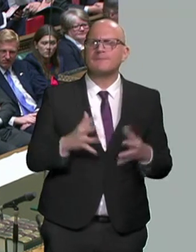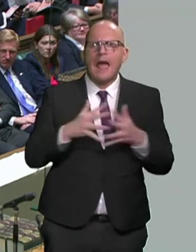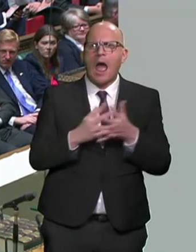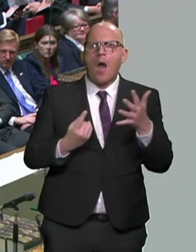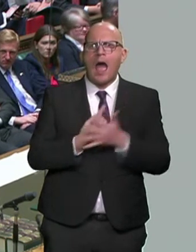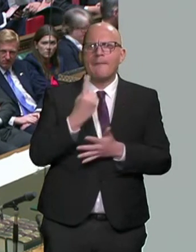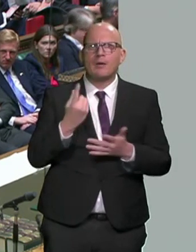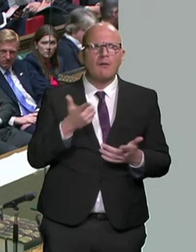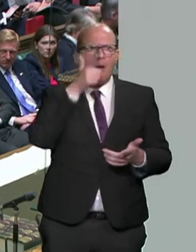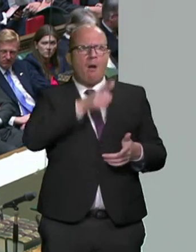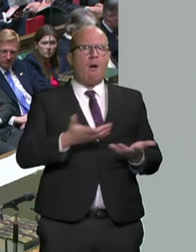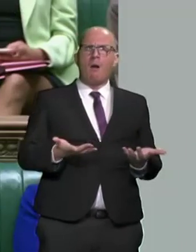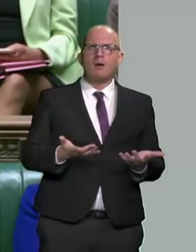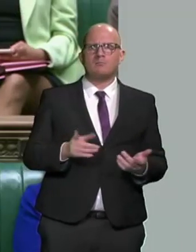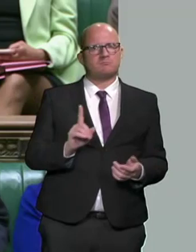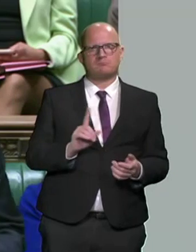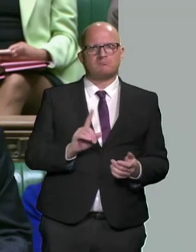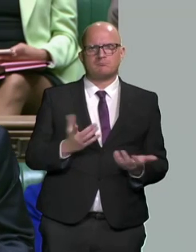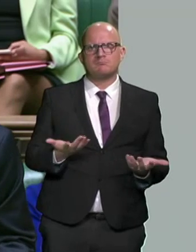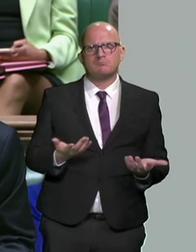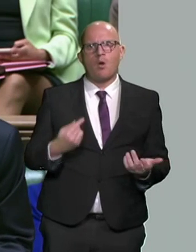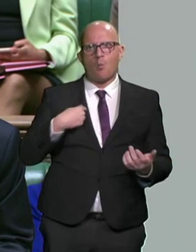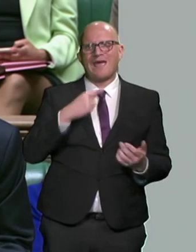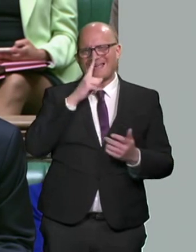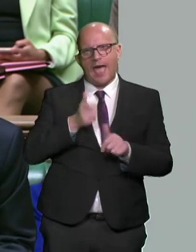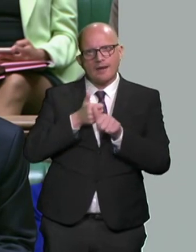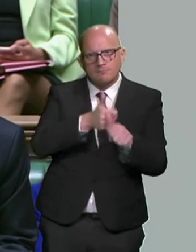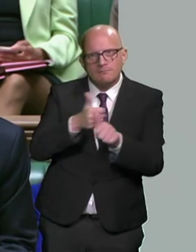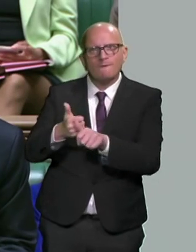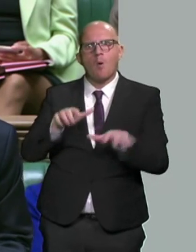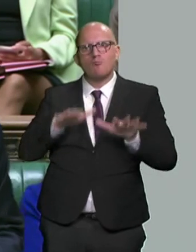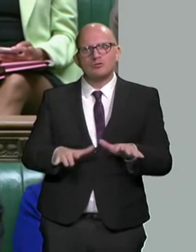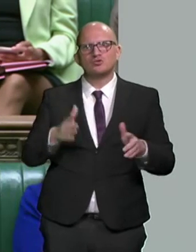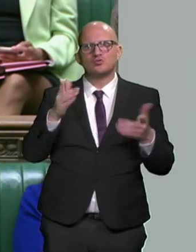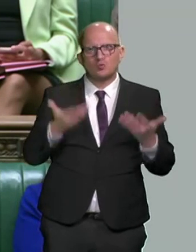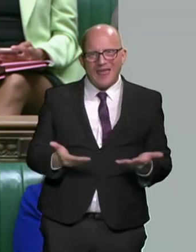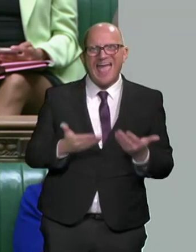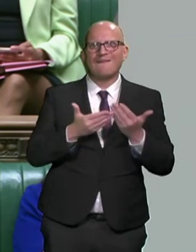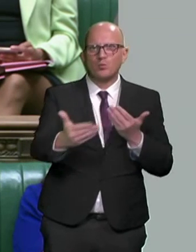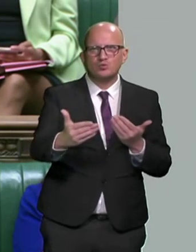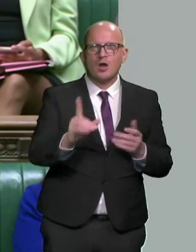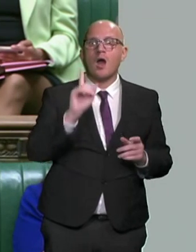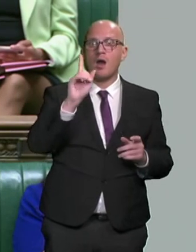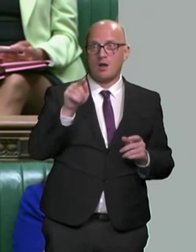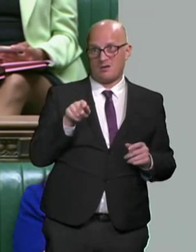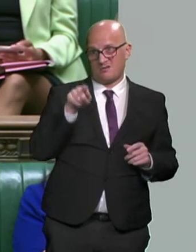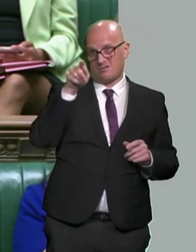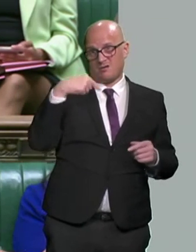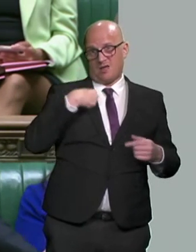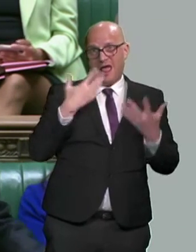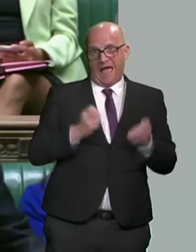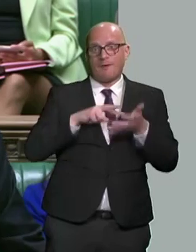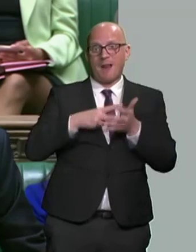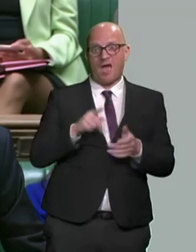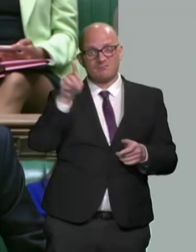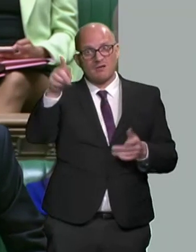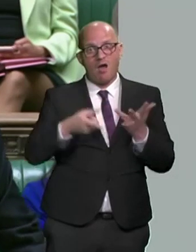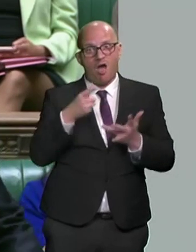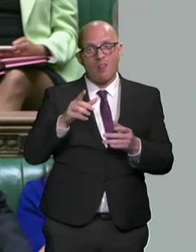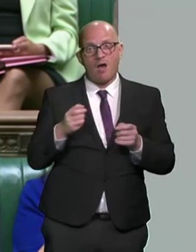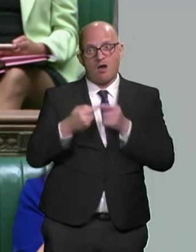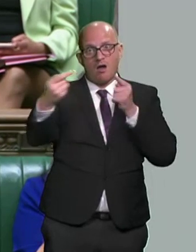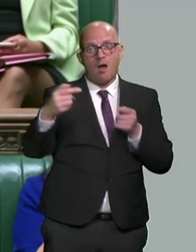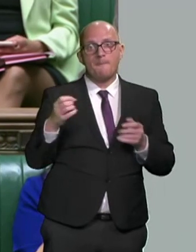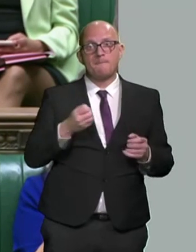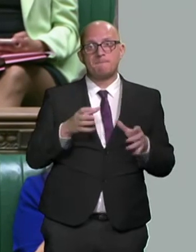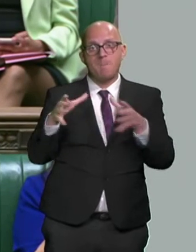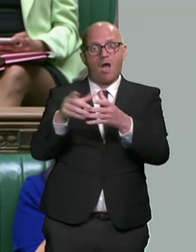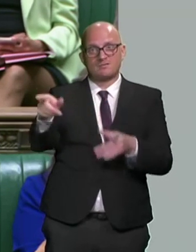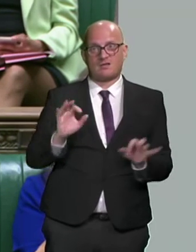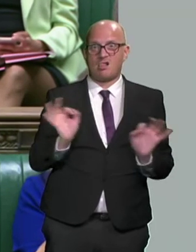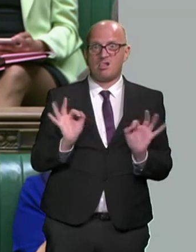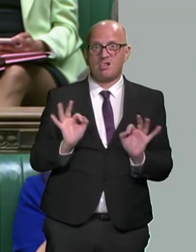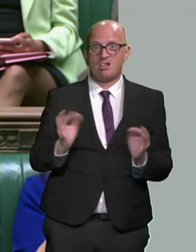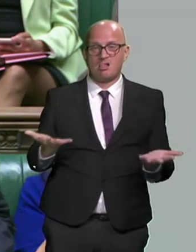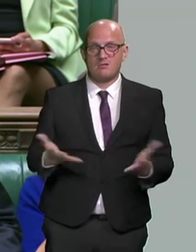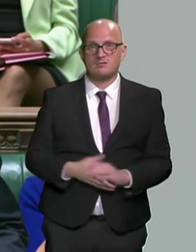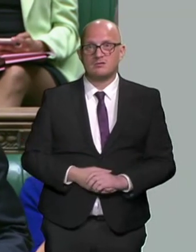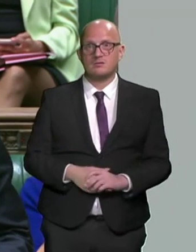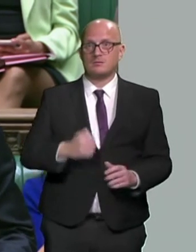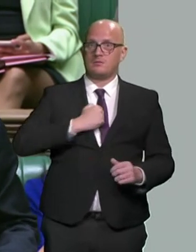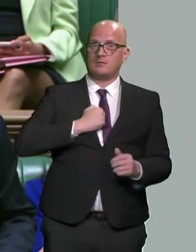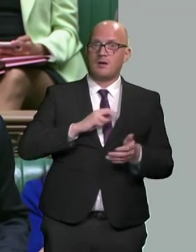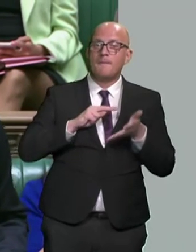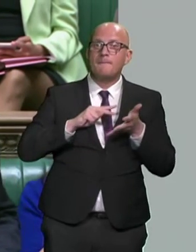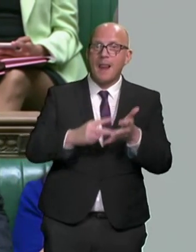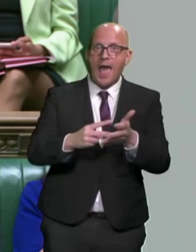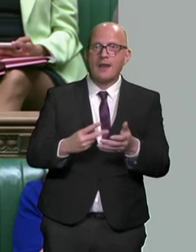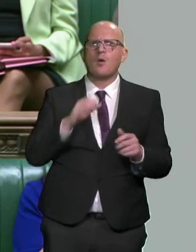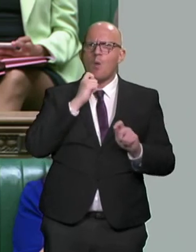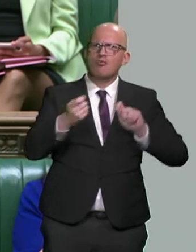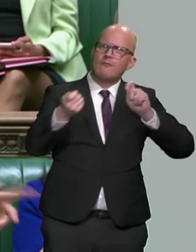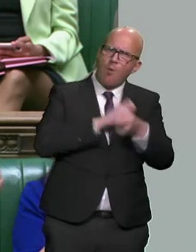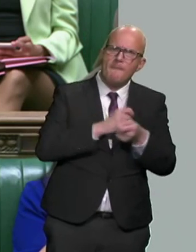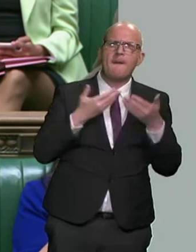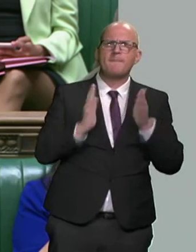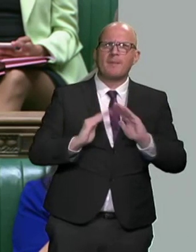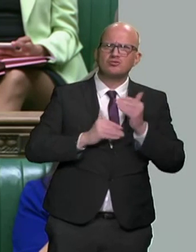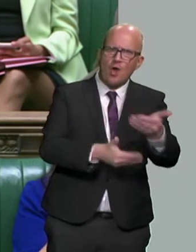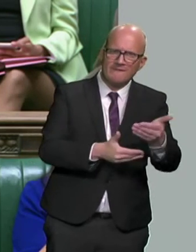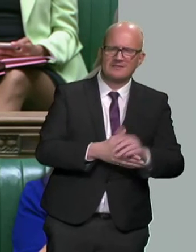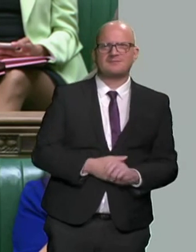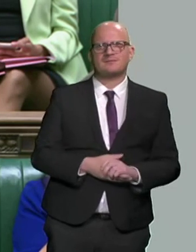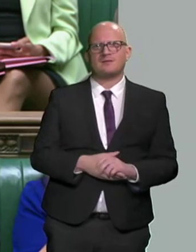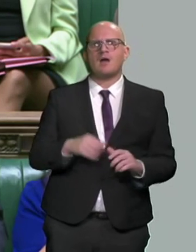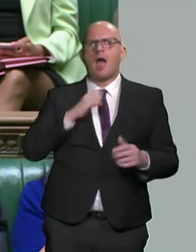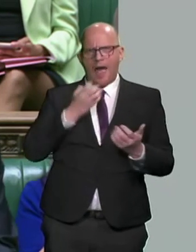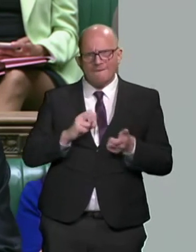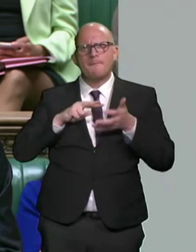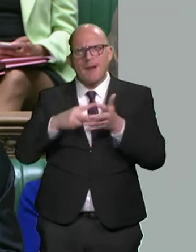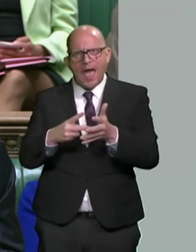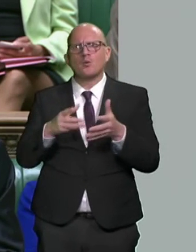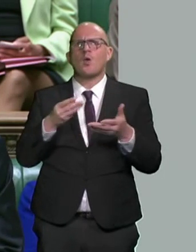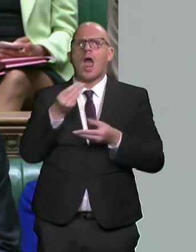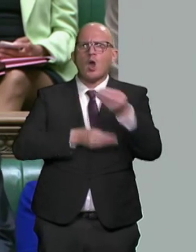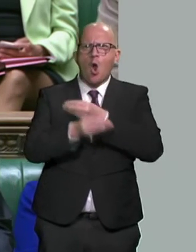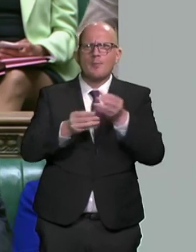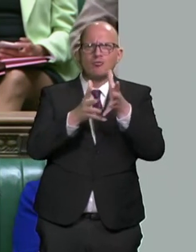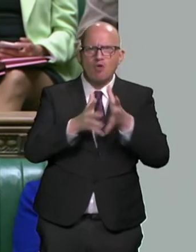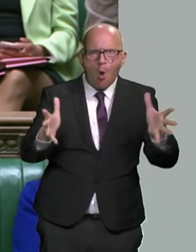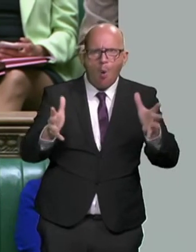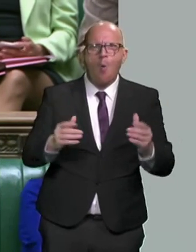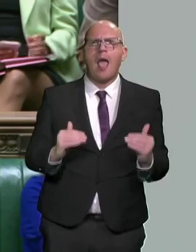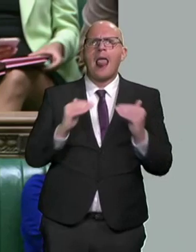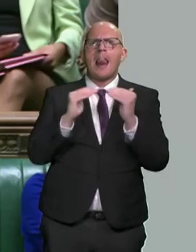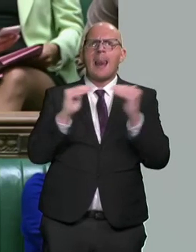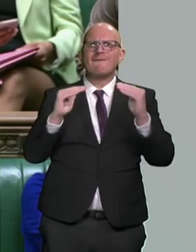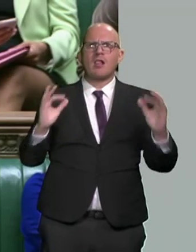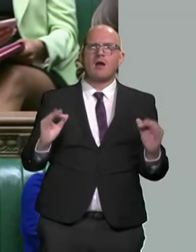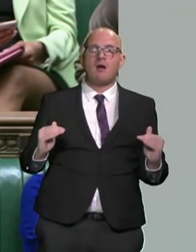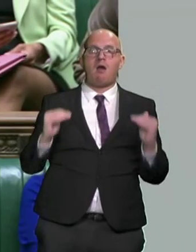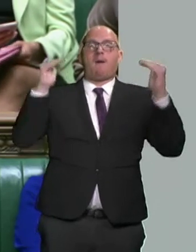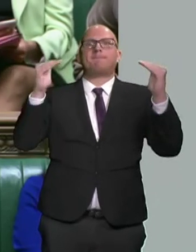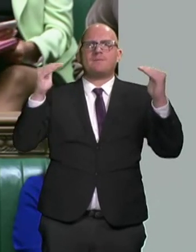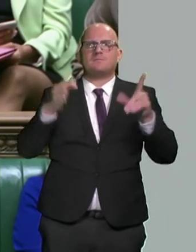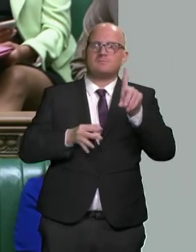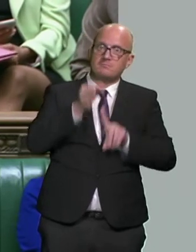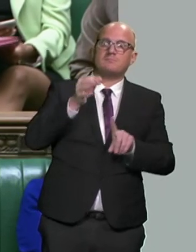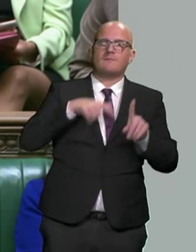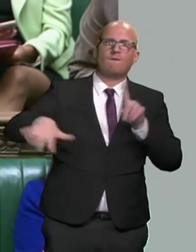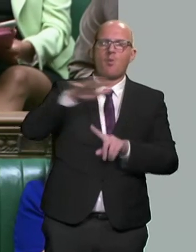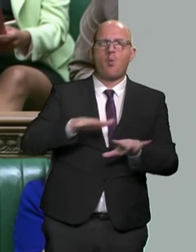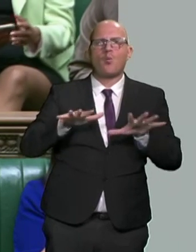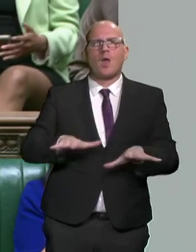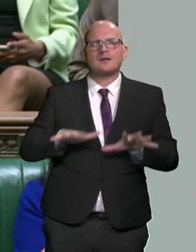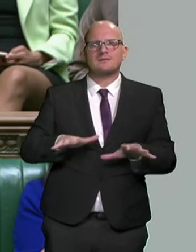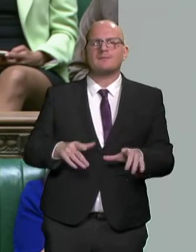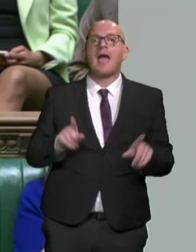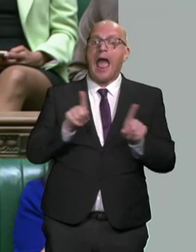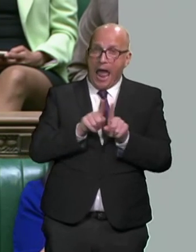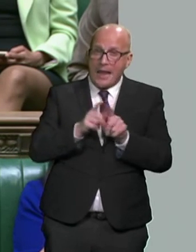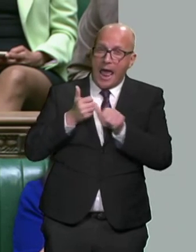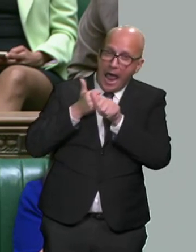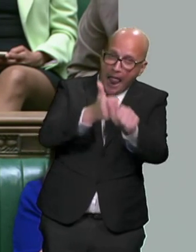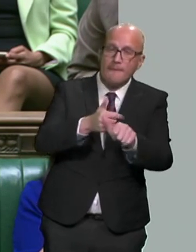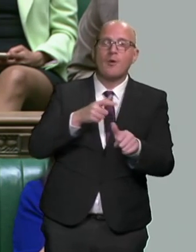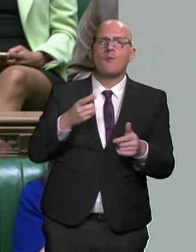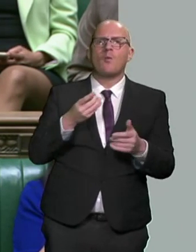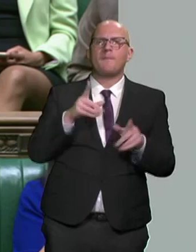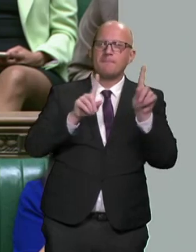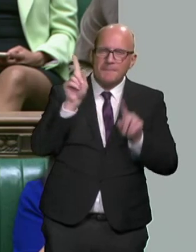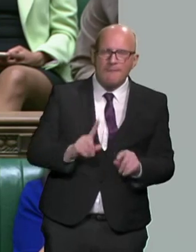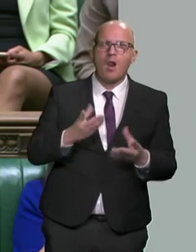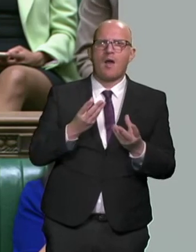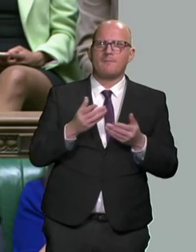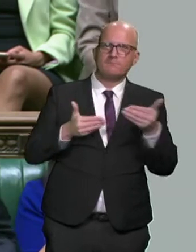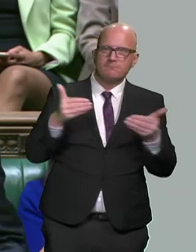We can deliver for the British people today and into the future because, unlike the Labour party, we have a plan—a plan that reforms and improves public services, a plan to grow our economy, a plan to level up across the United Kingdom, a plan that helps families with the cost of living and, yes, a tax plan that cuts